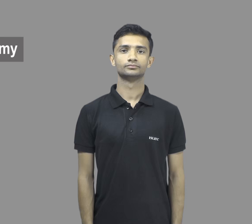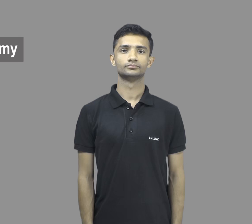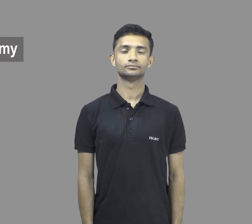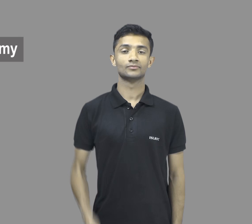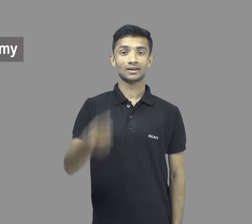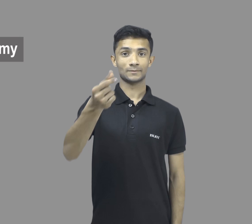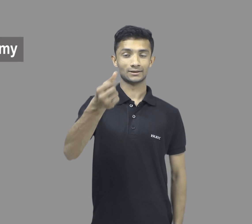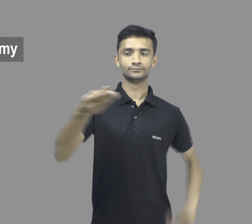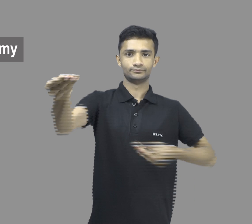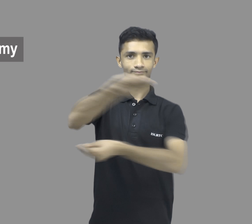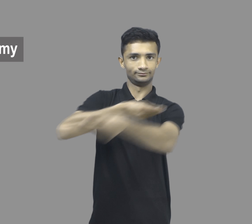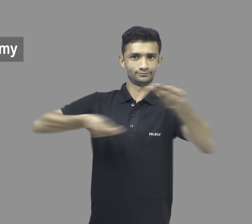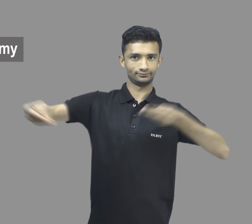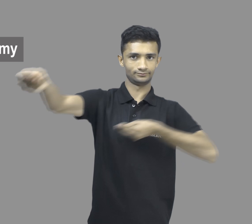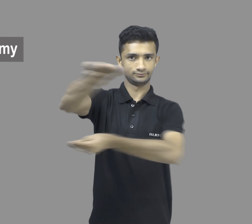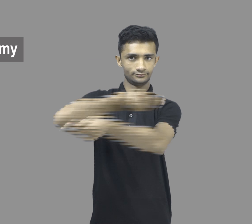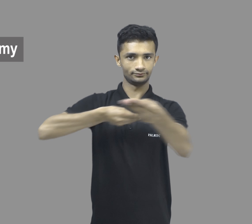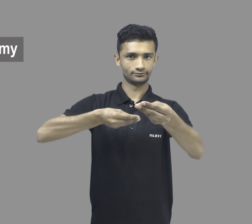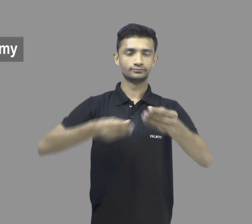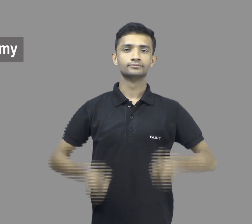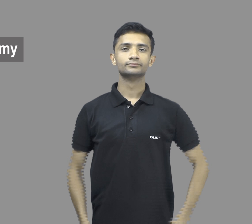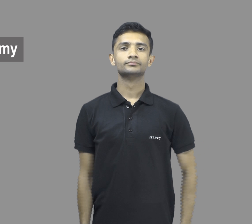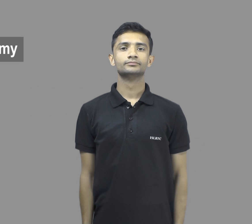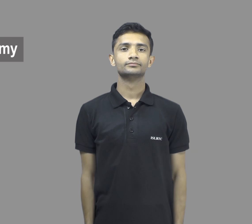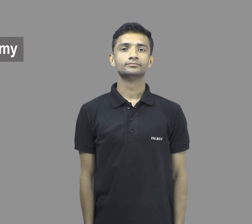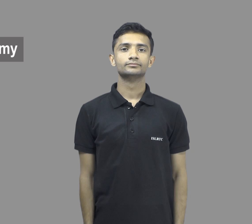Economy